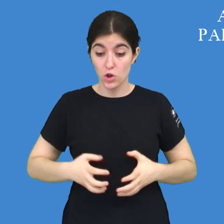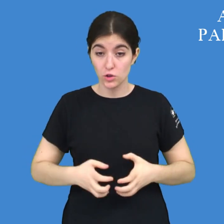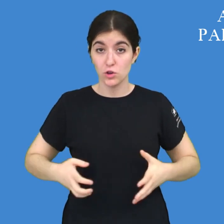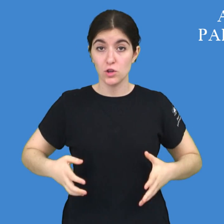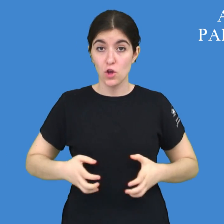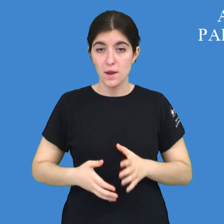incrementar